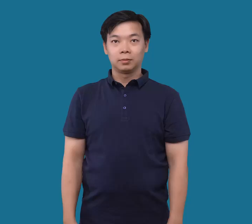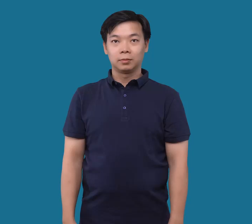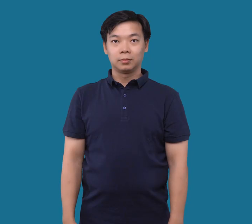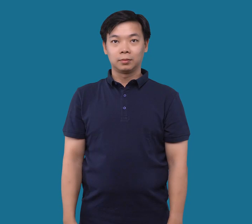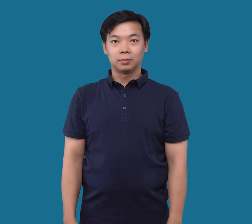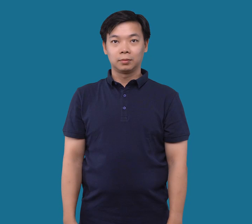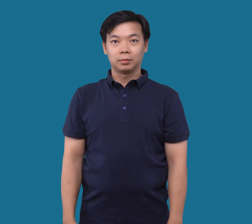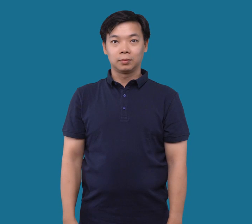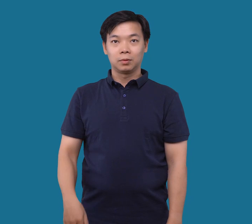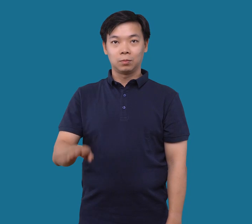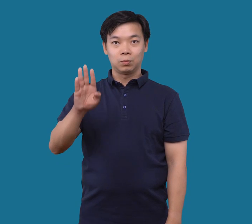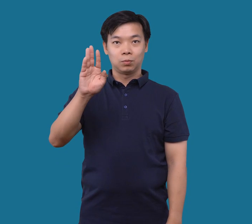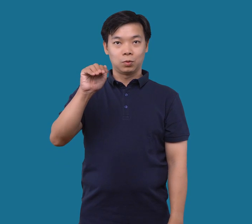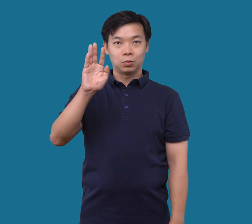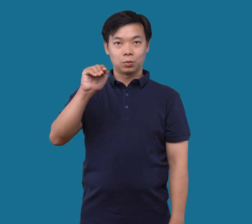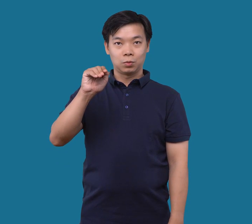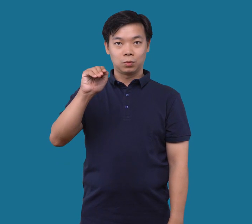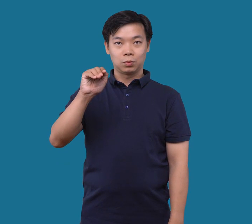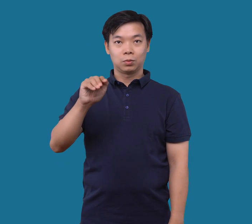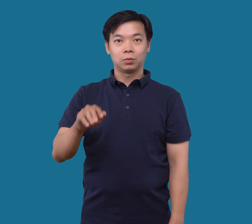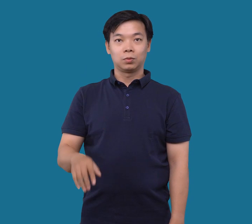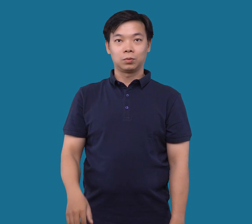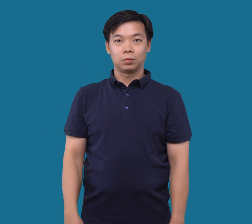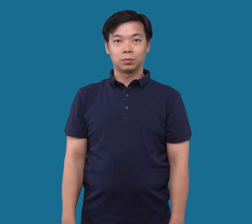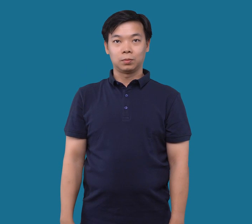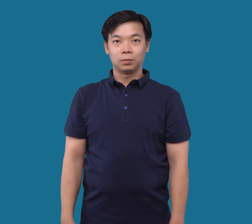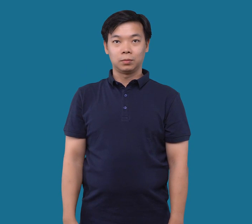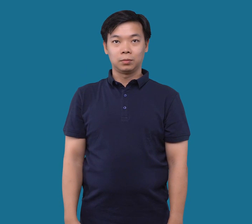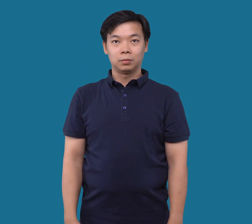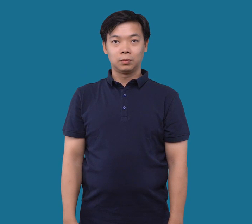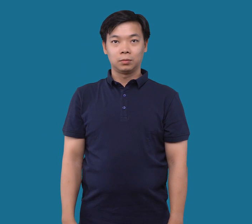bột ngọt